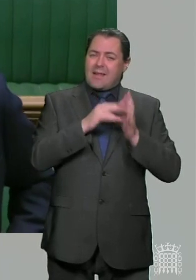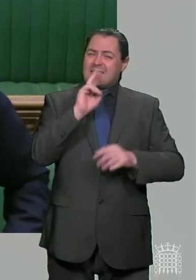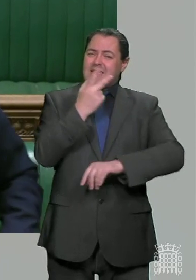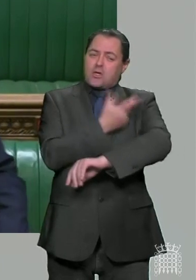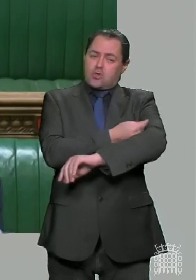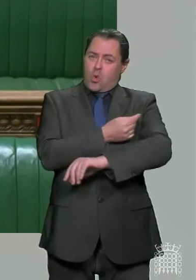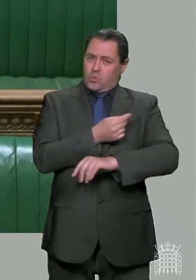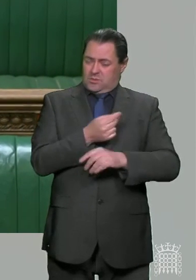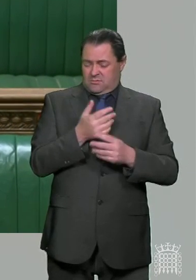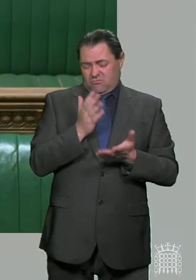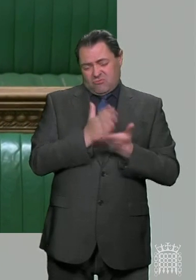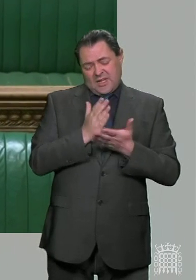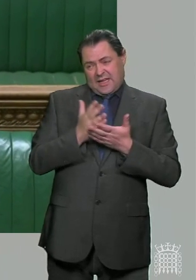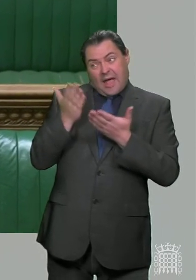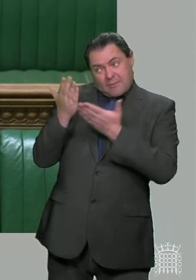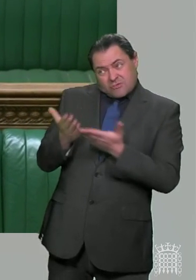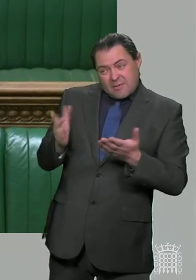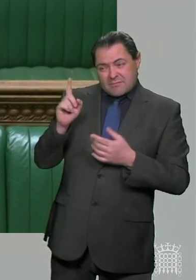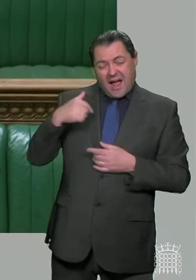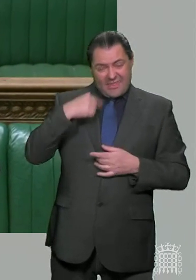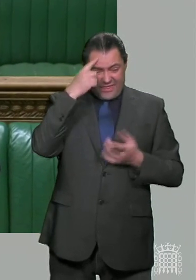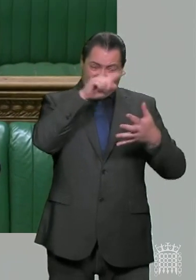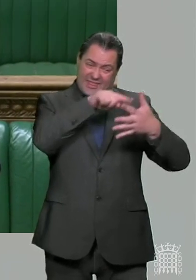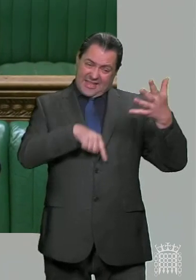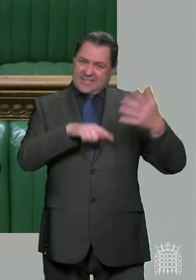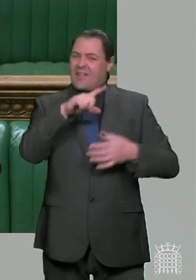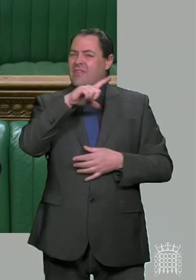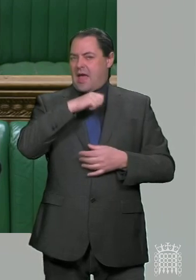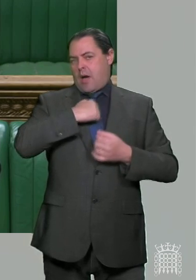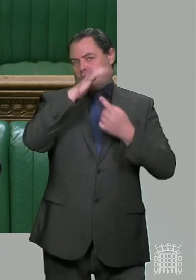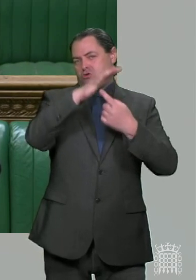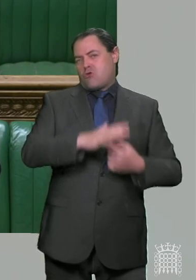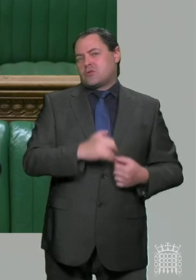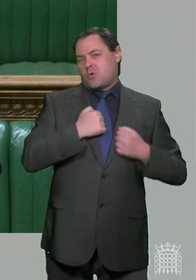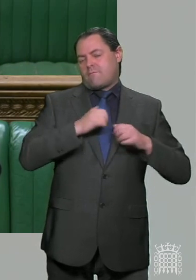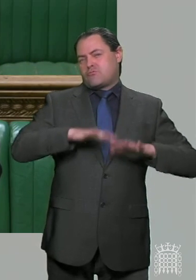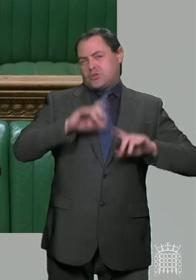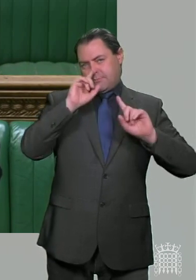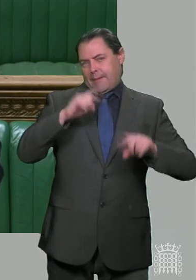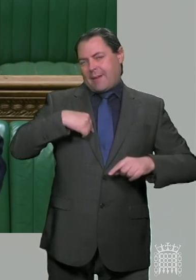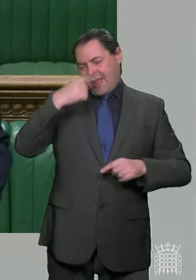That, with great respect to the right honourable and learned Gentleman, is I believe the priority of the British people.